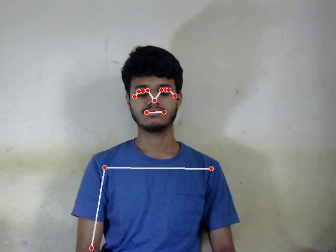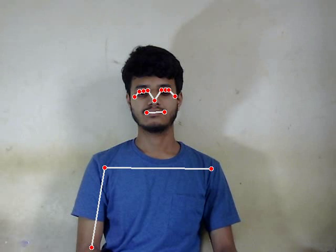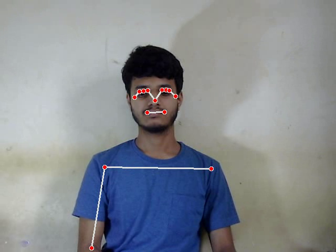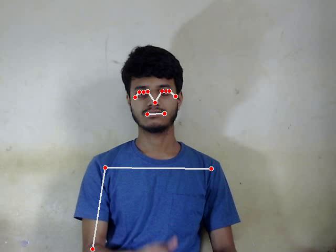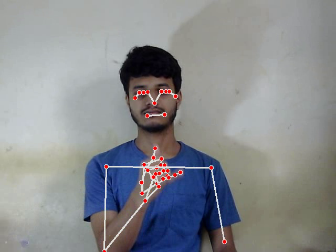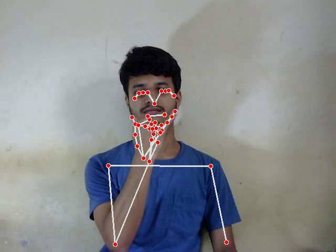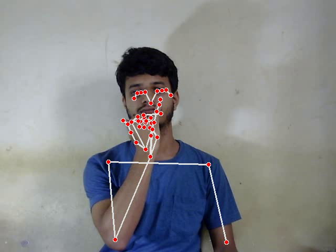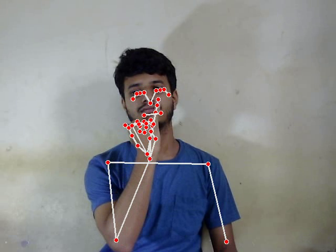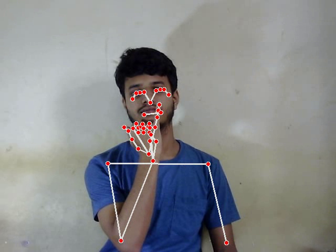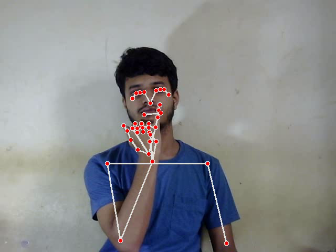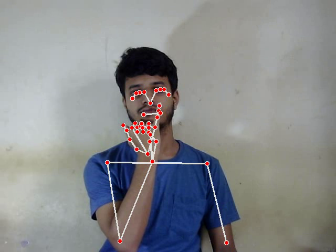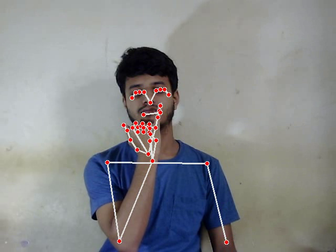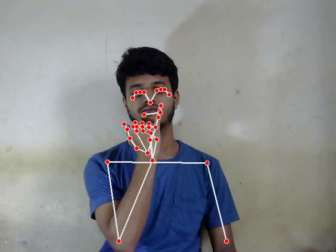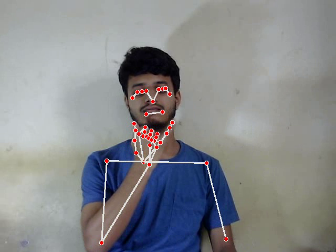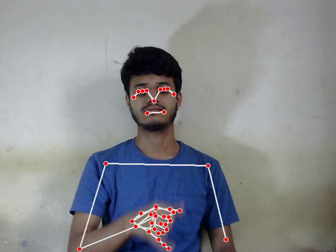wrong